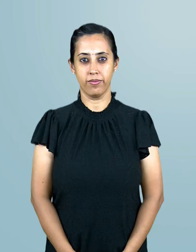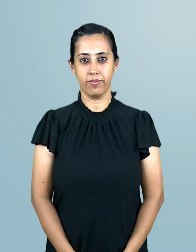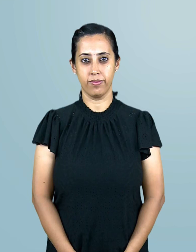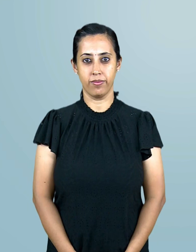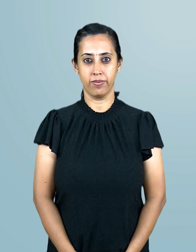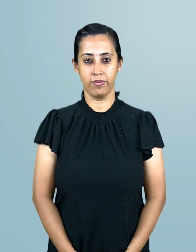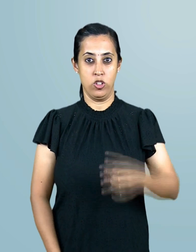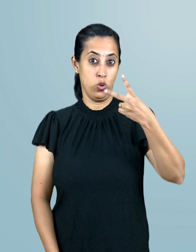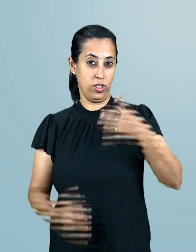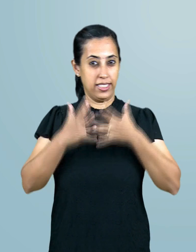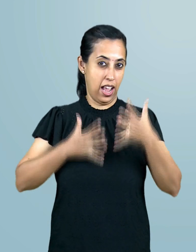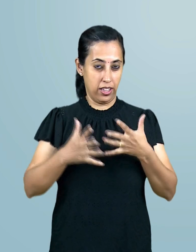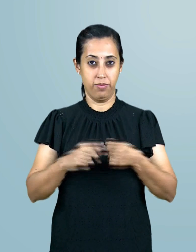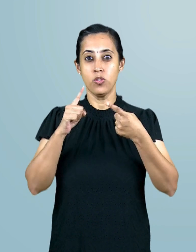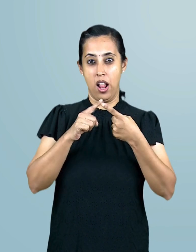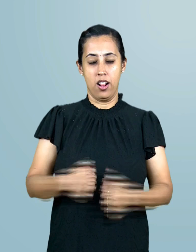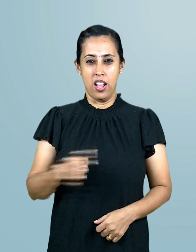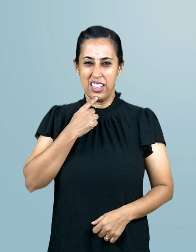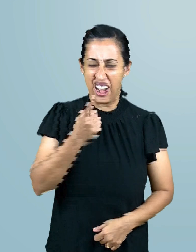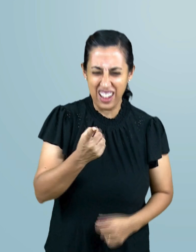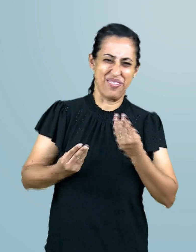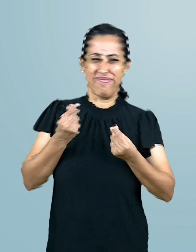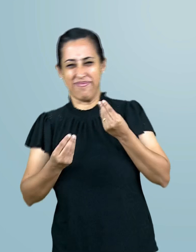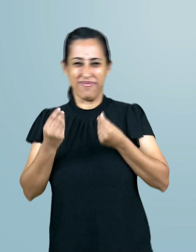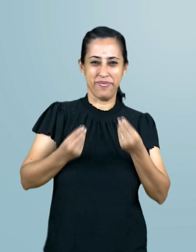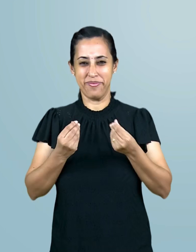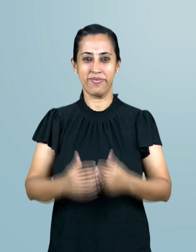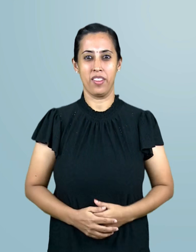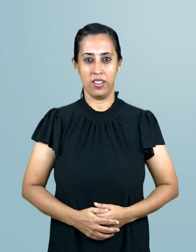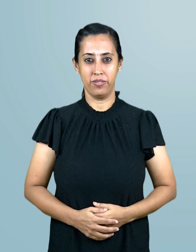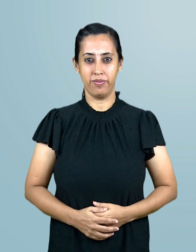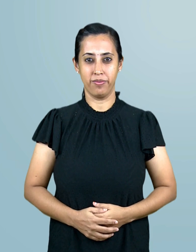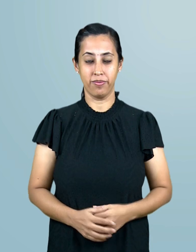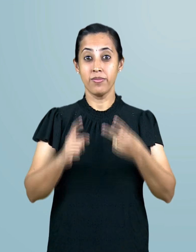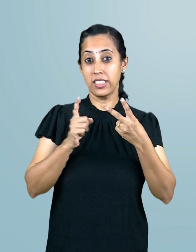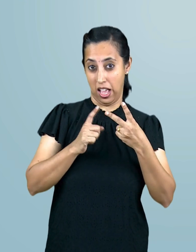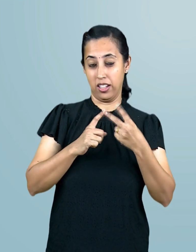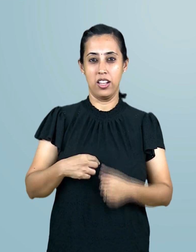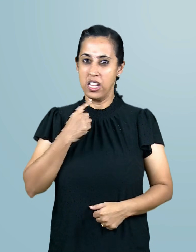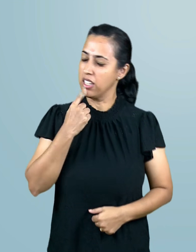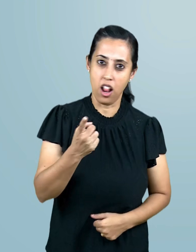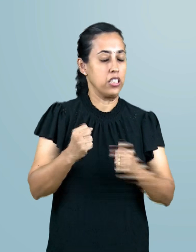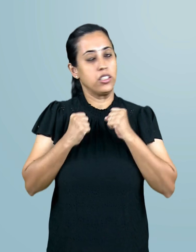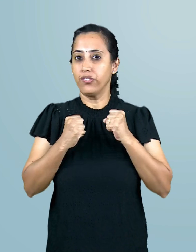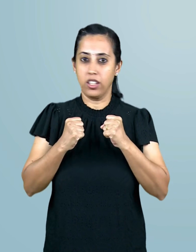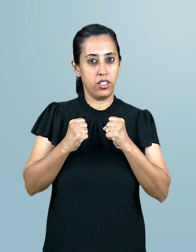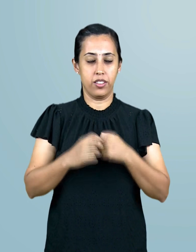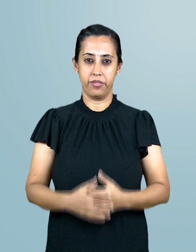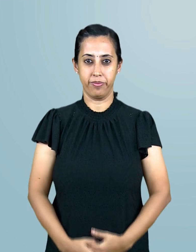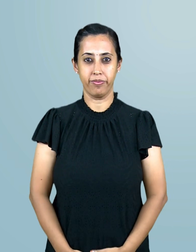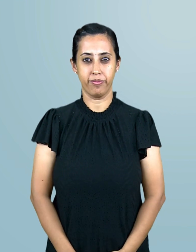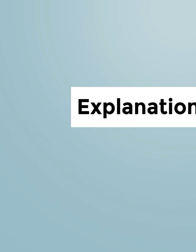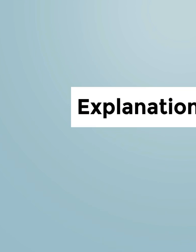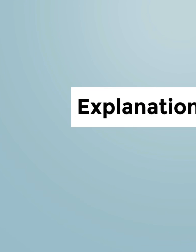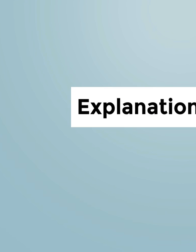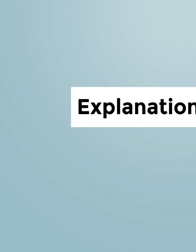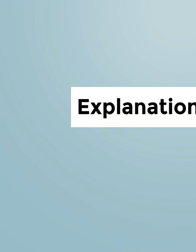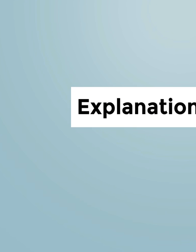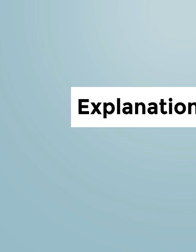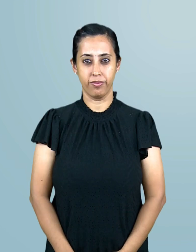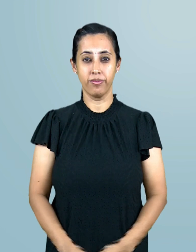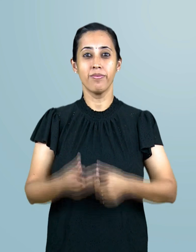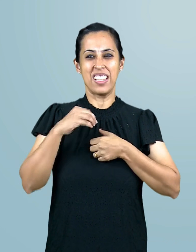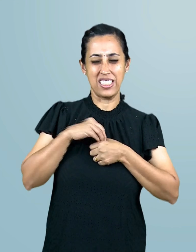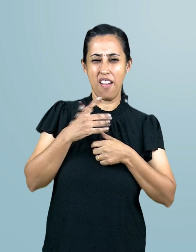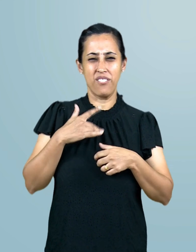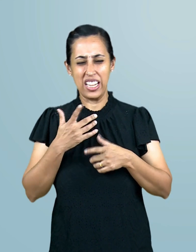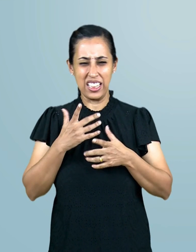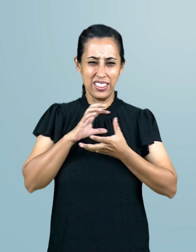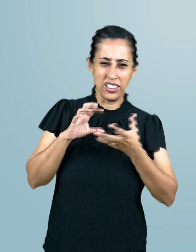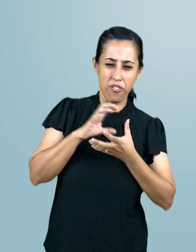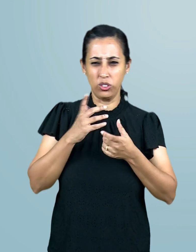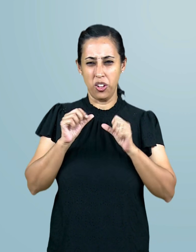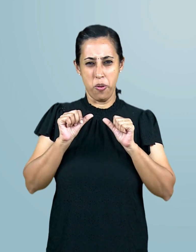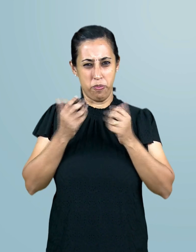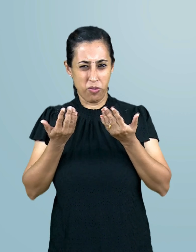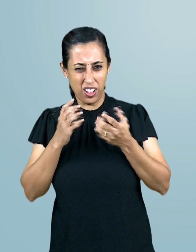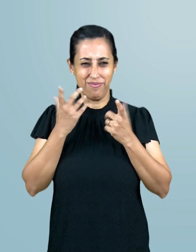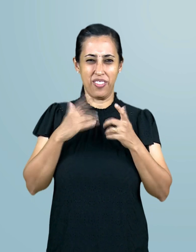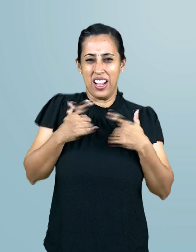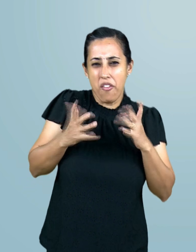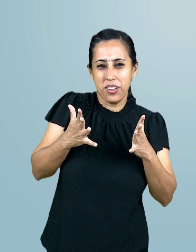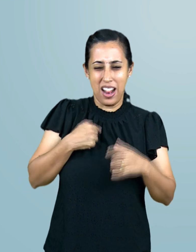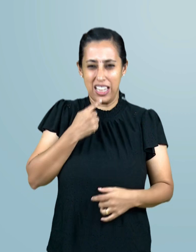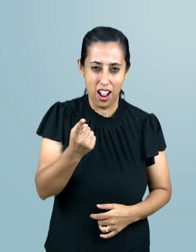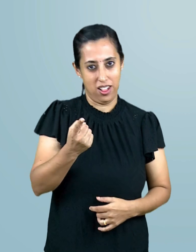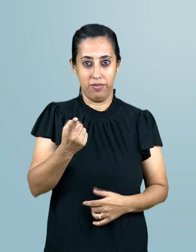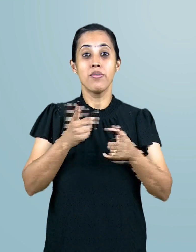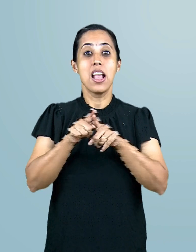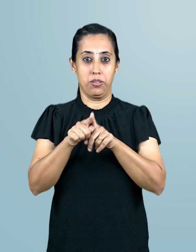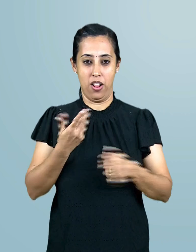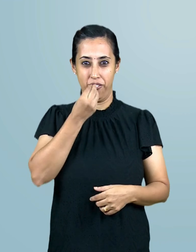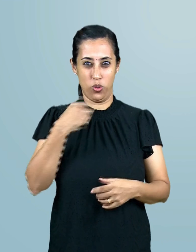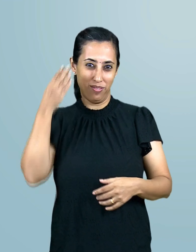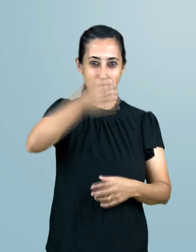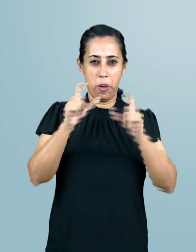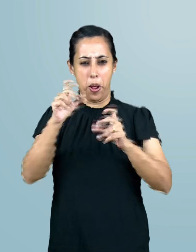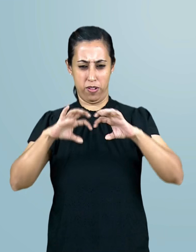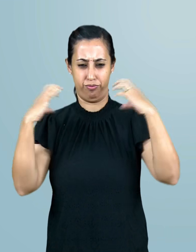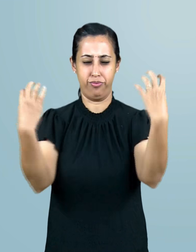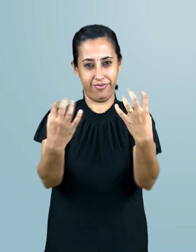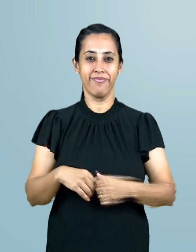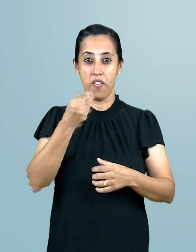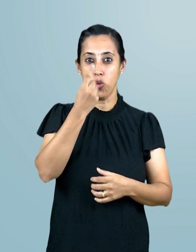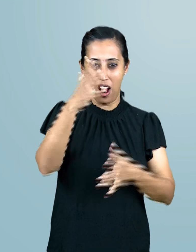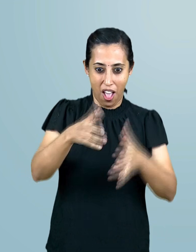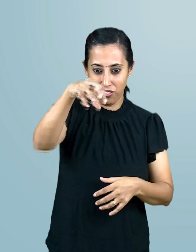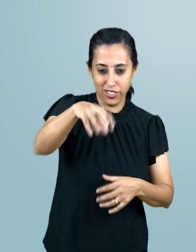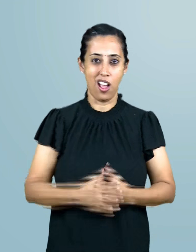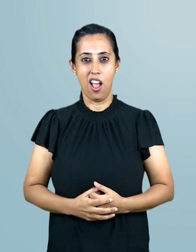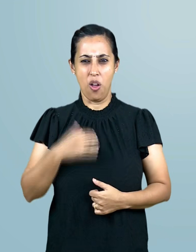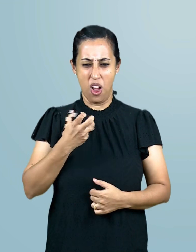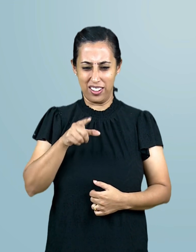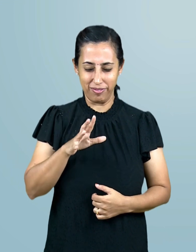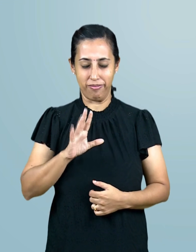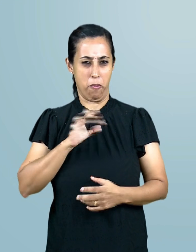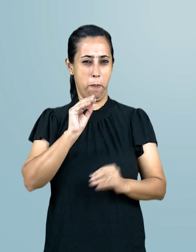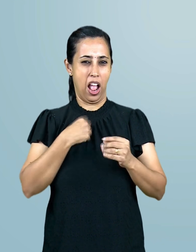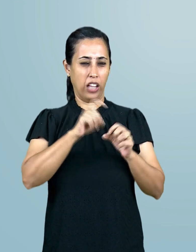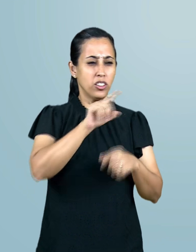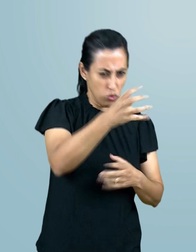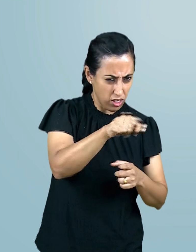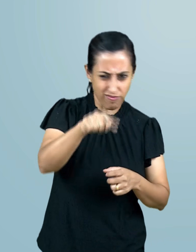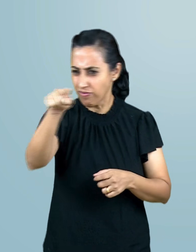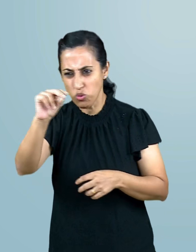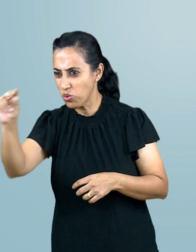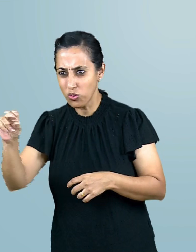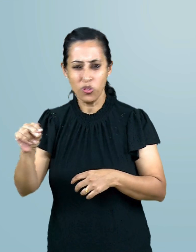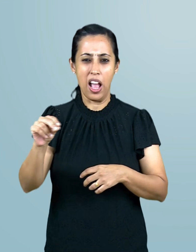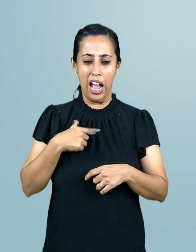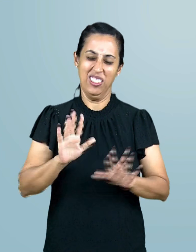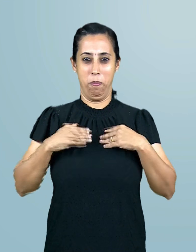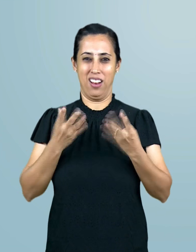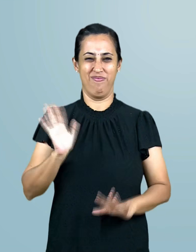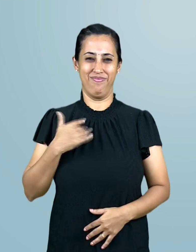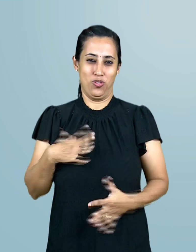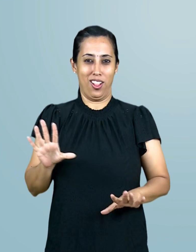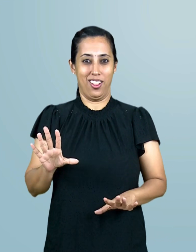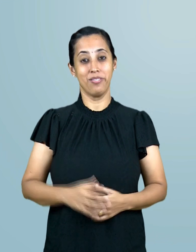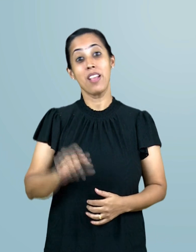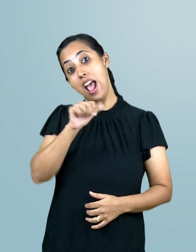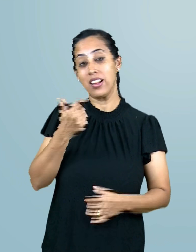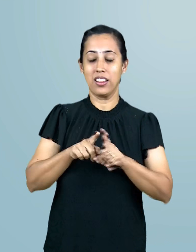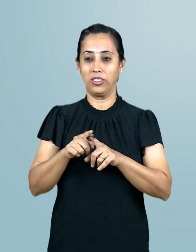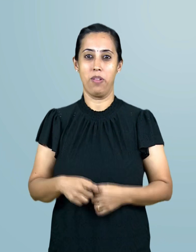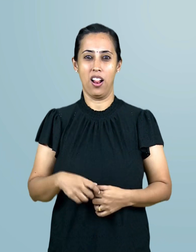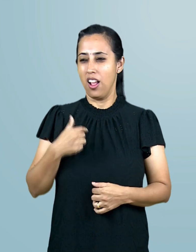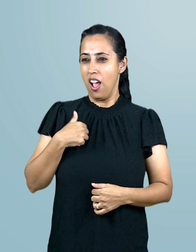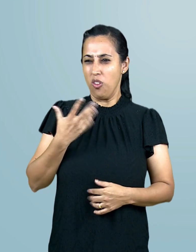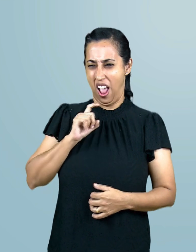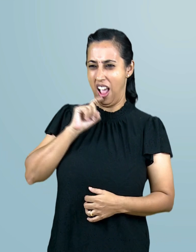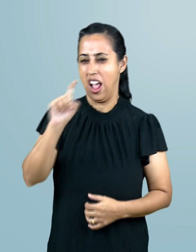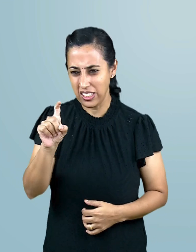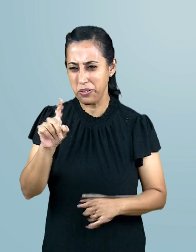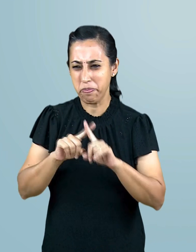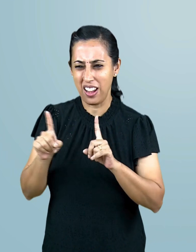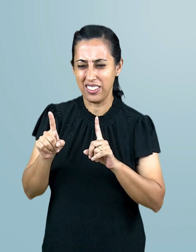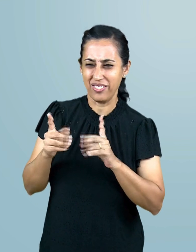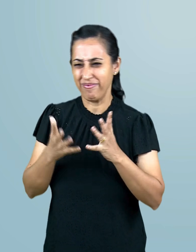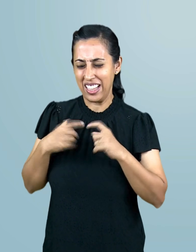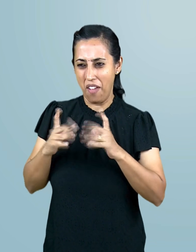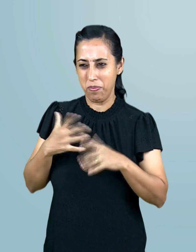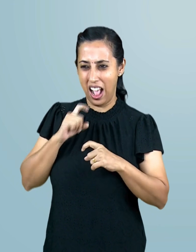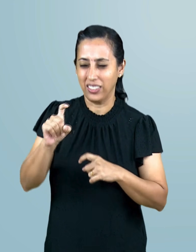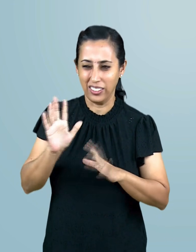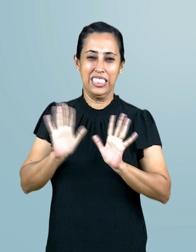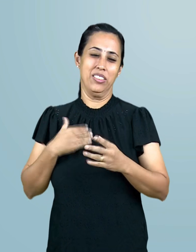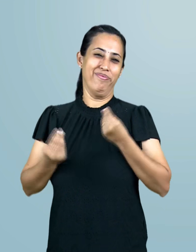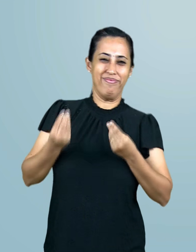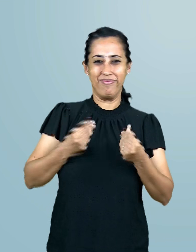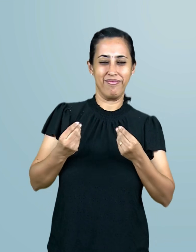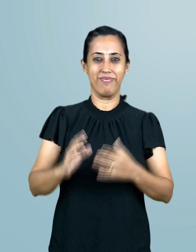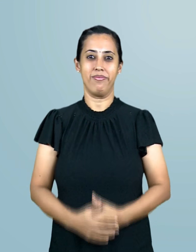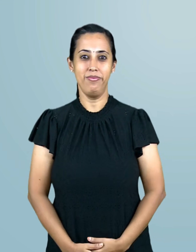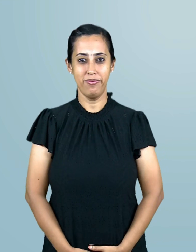Hesitant